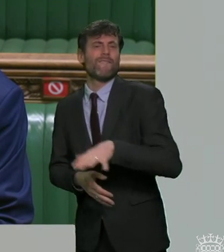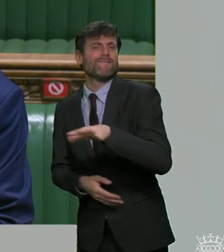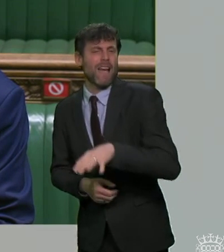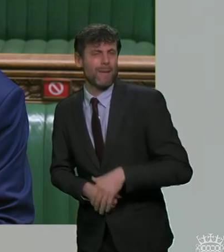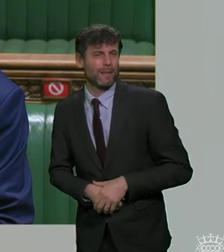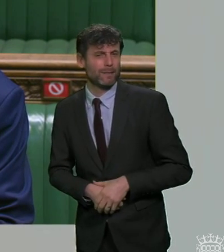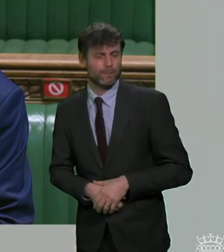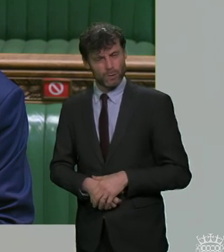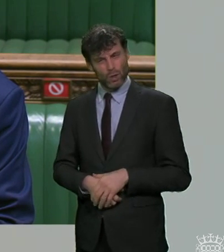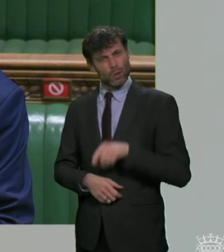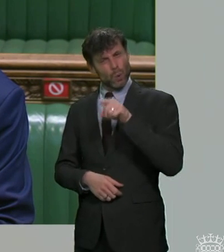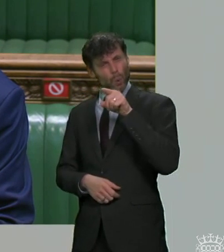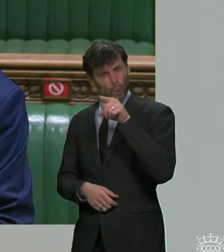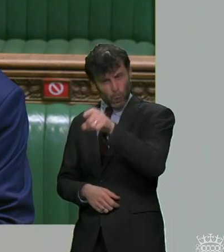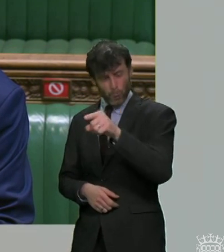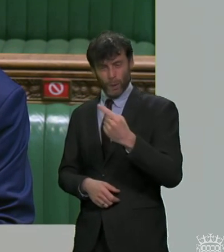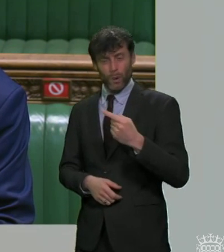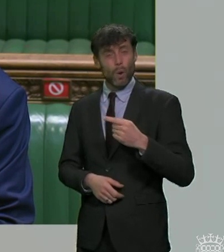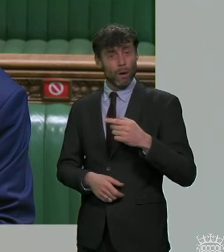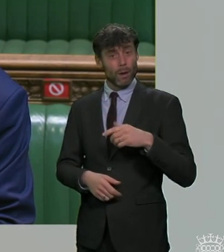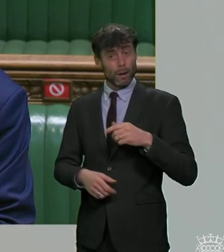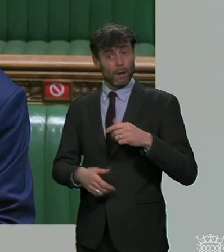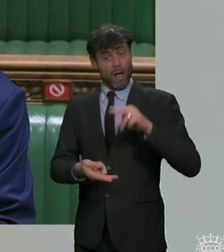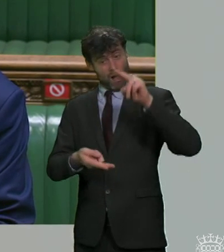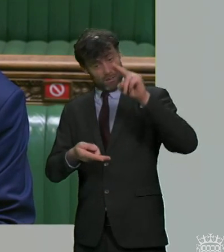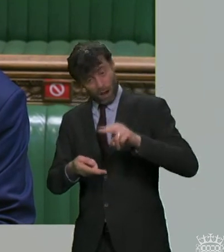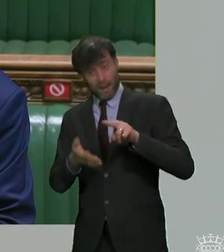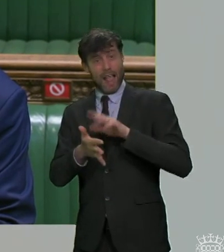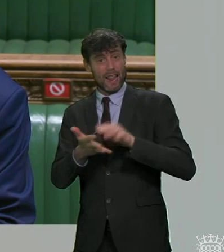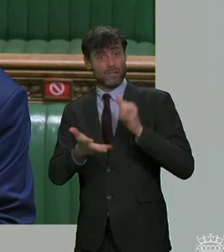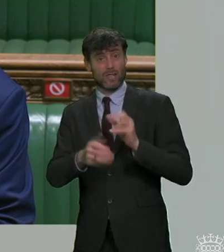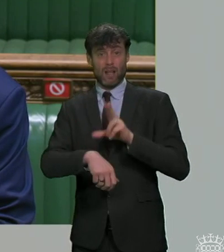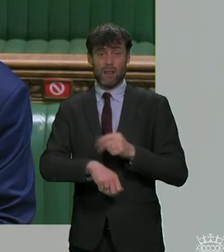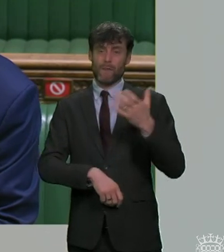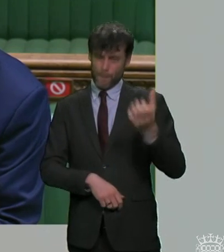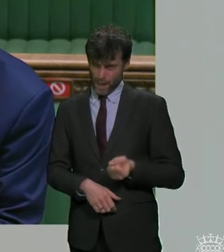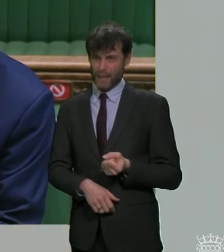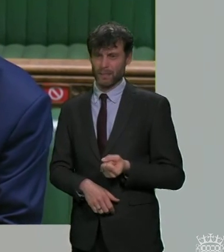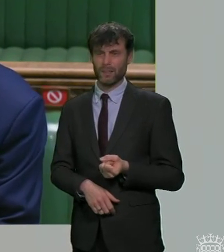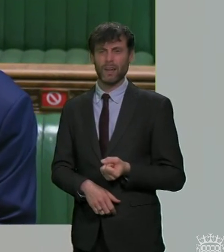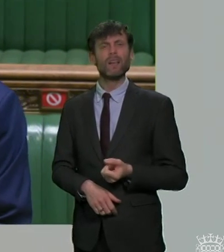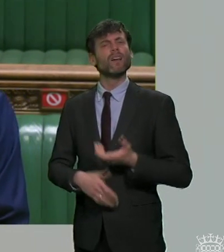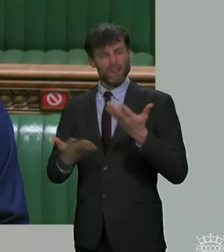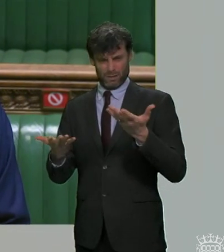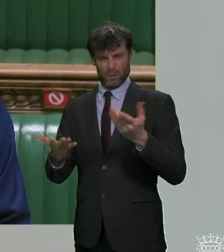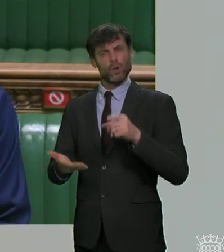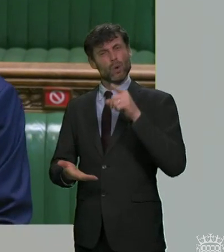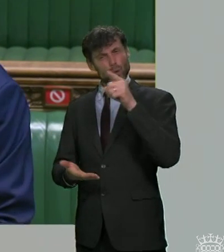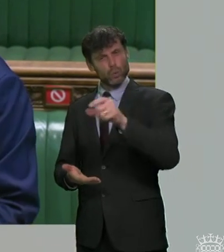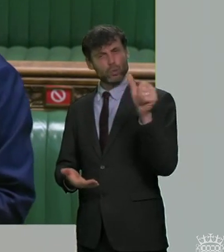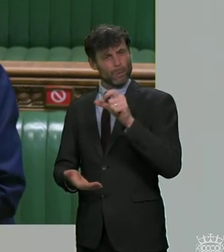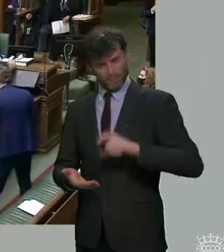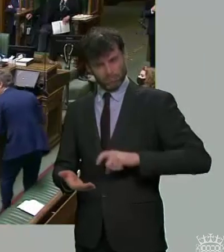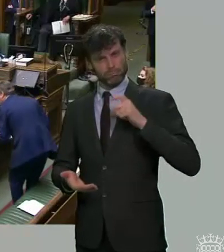If he so determined to cut NHS pay, will he at least show some courage and put it to a vote in this Parliament?